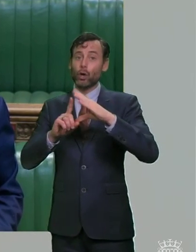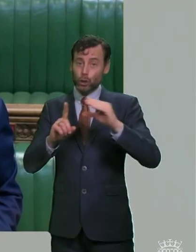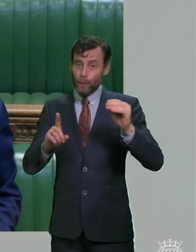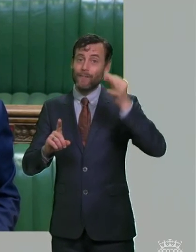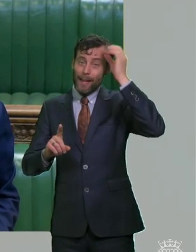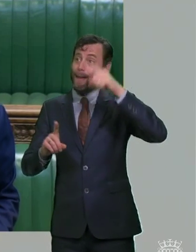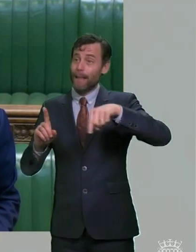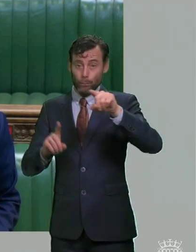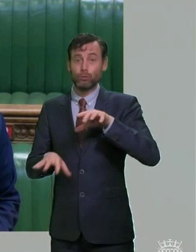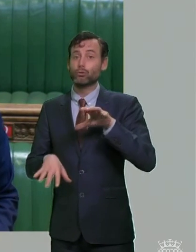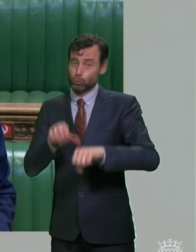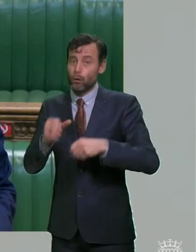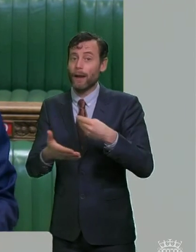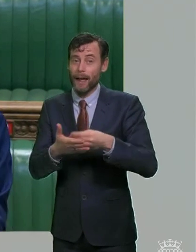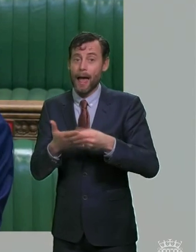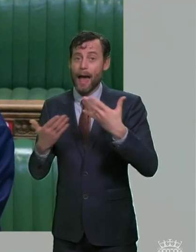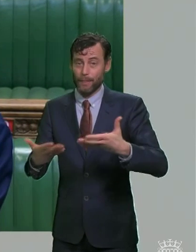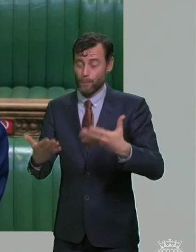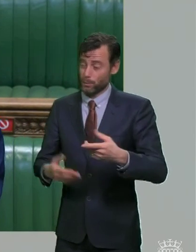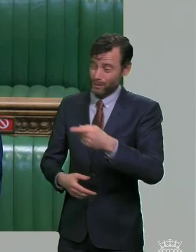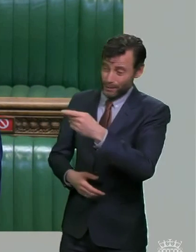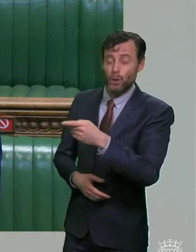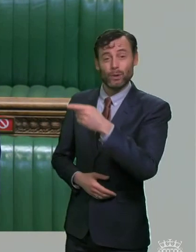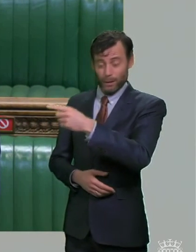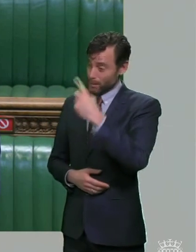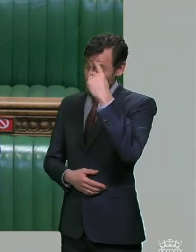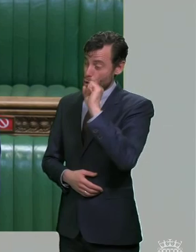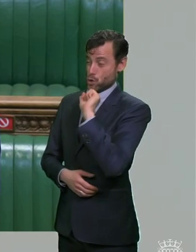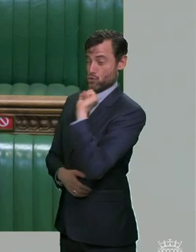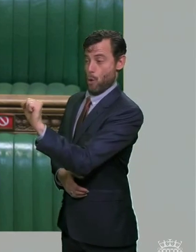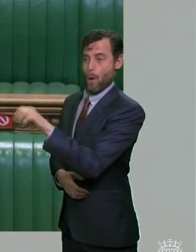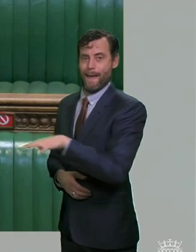For example, the Prime Minister might want to concentrate on his own constituency.